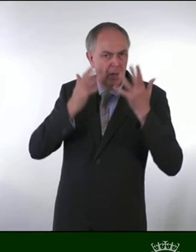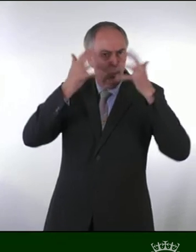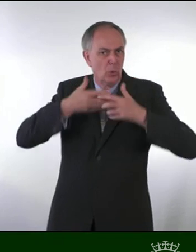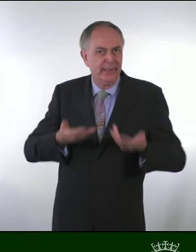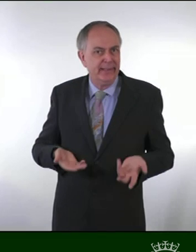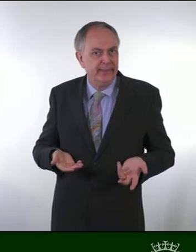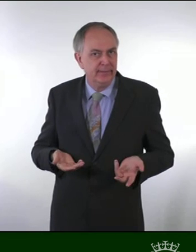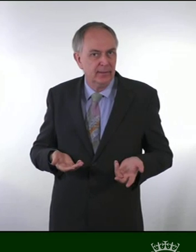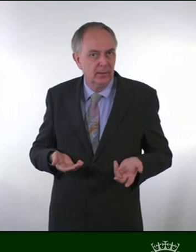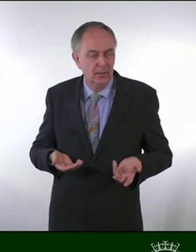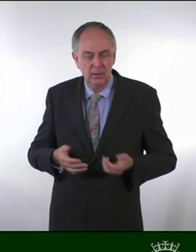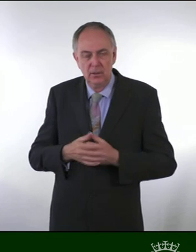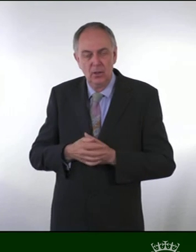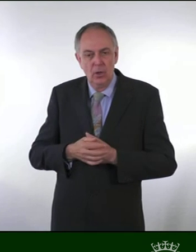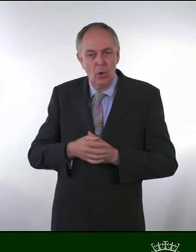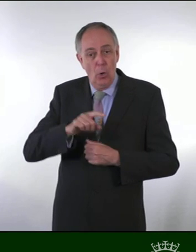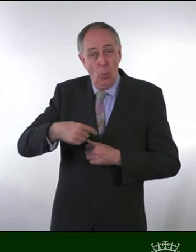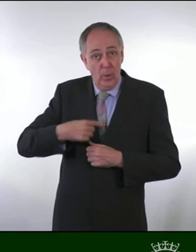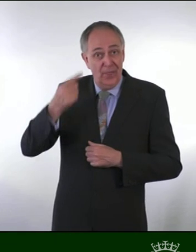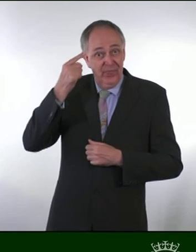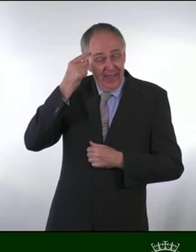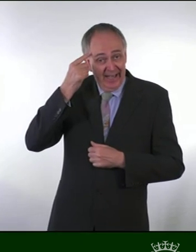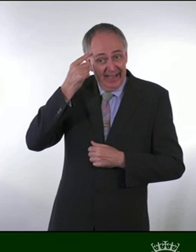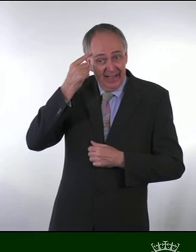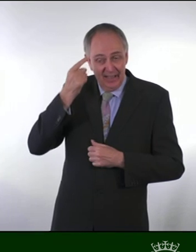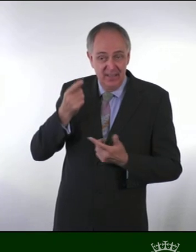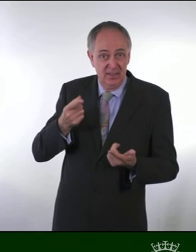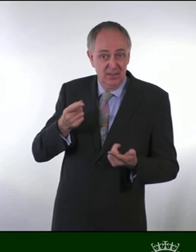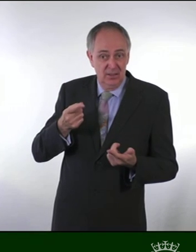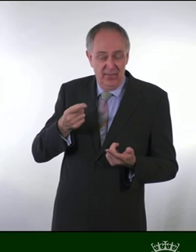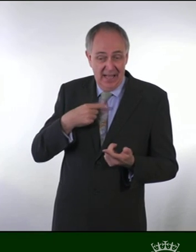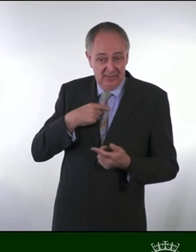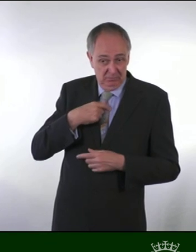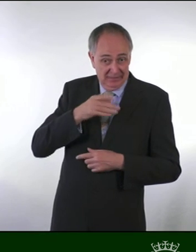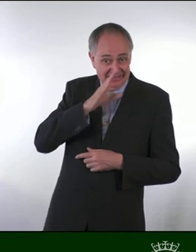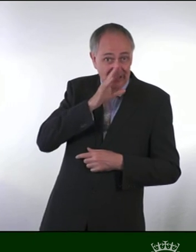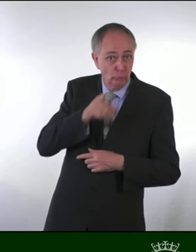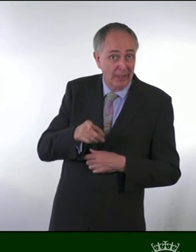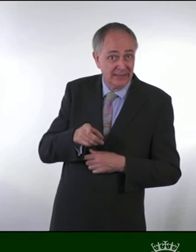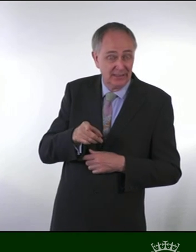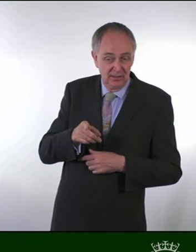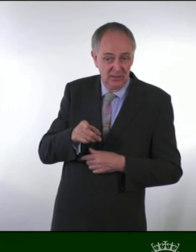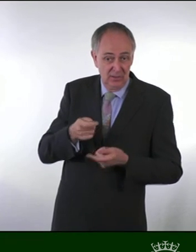We cannot delude ourselves into believing that we are witnessing anything short of a dangerous slide into autocracy.